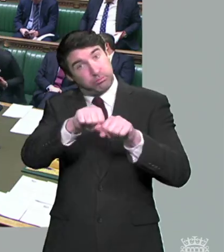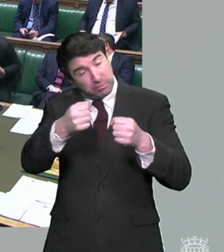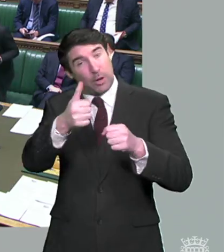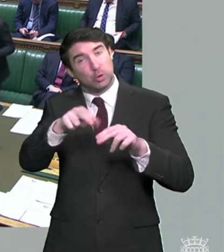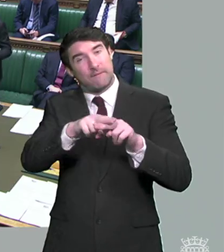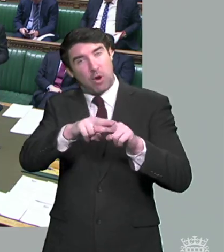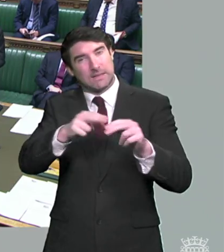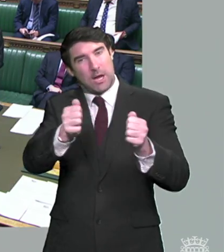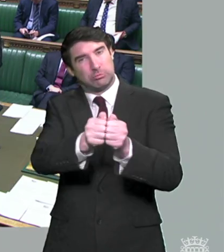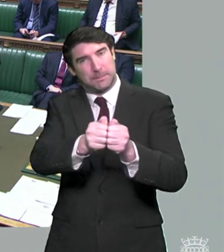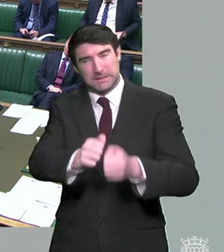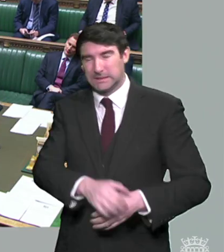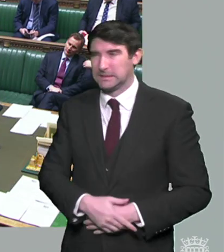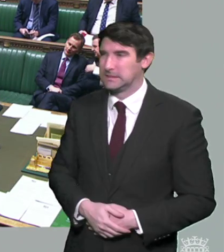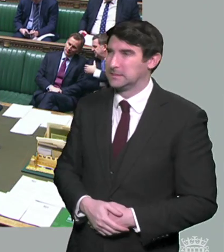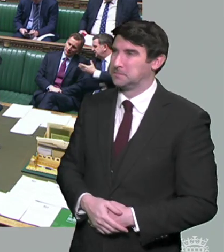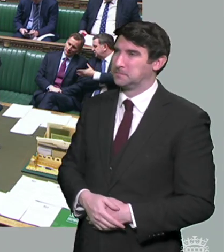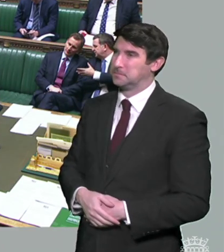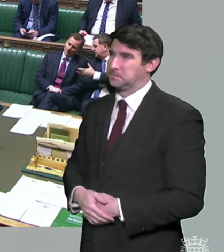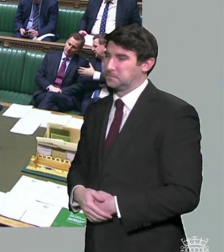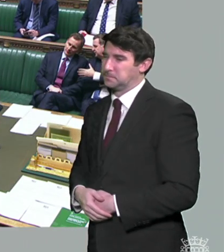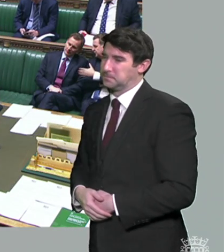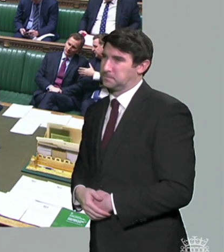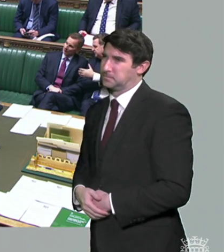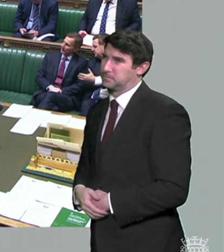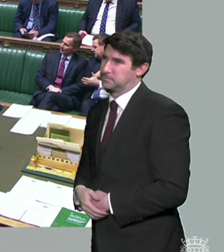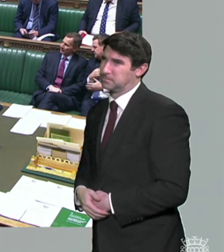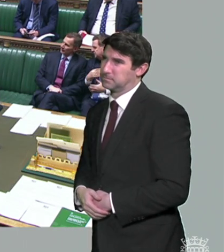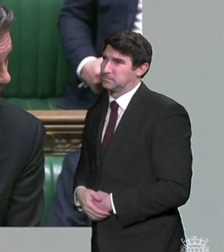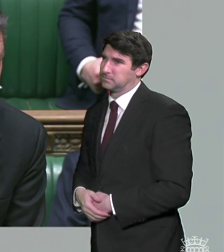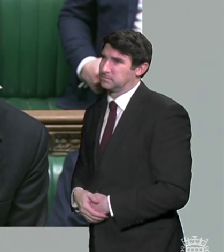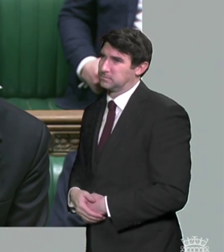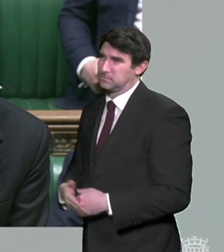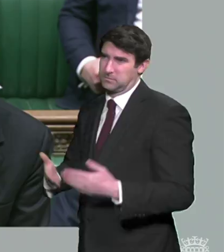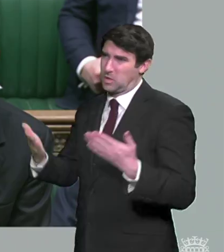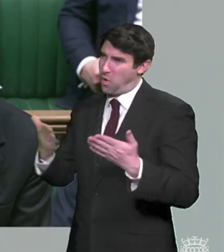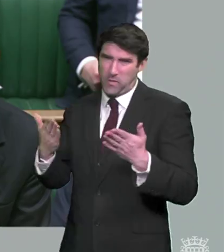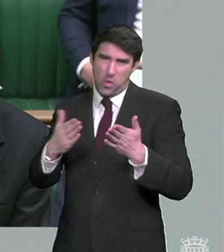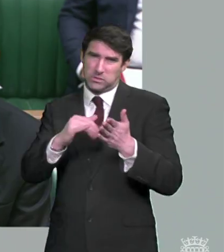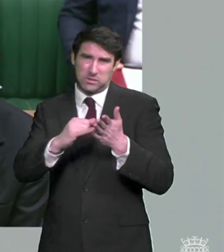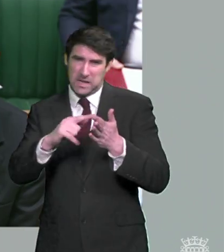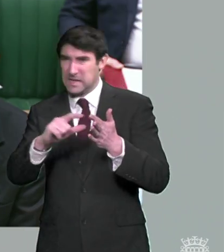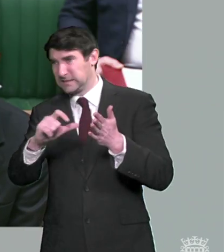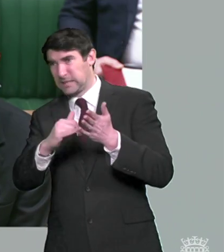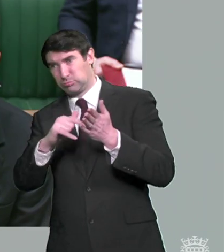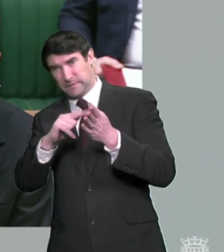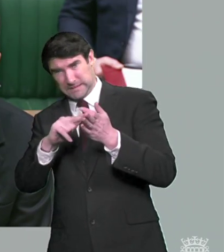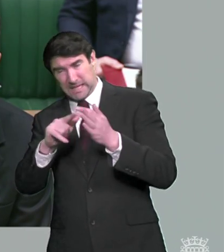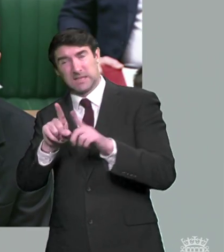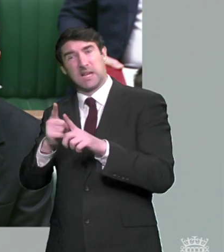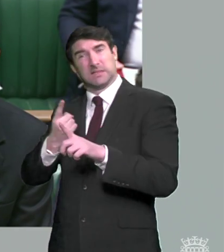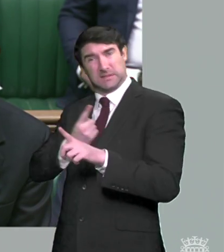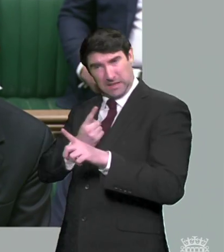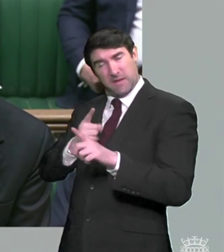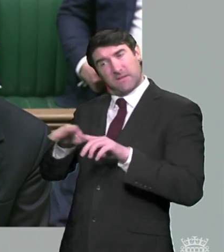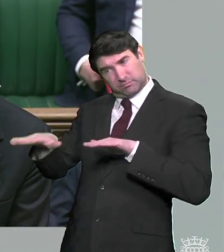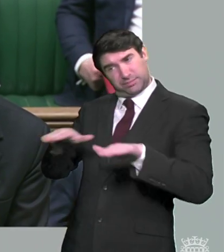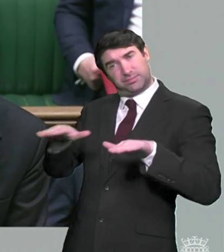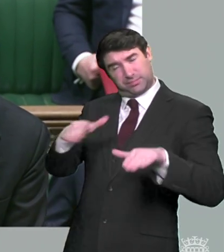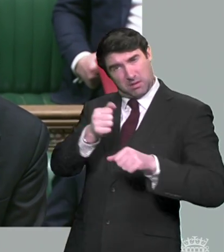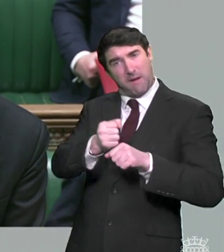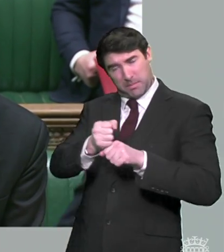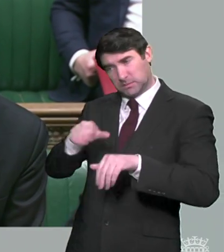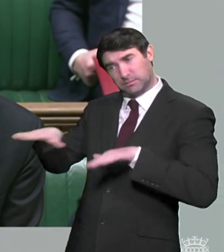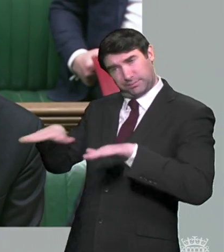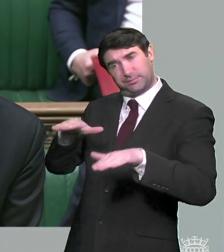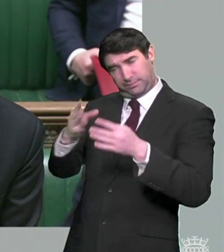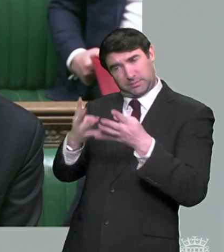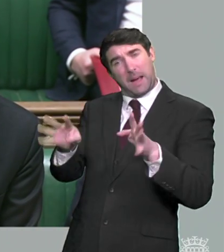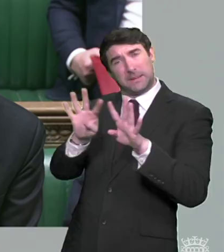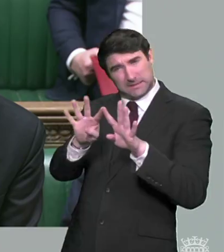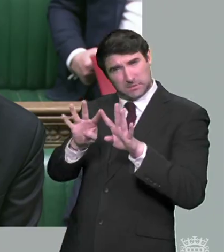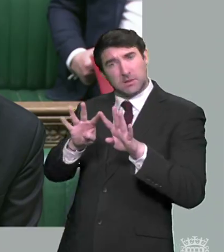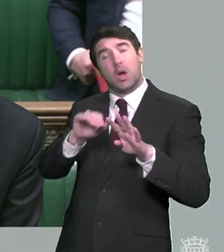The Secretary of State and I are of course in touch with our right honourable and honourable Friends across Government, as appropriate, on this issue.